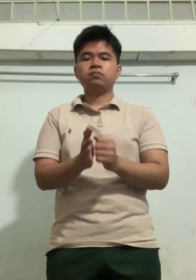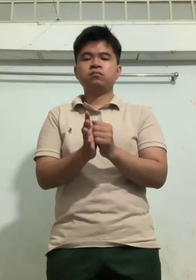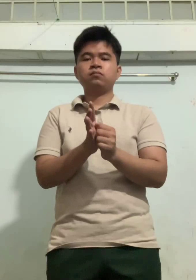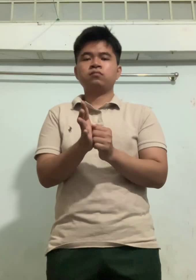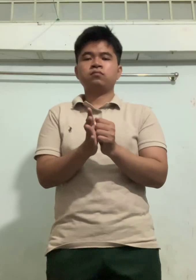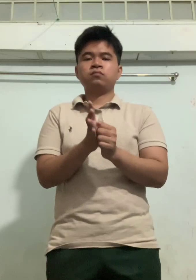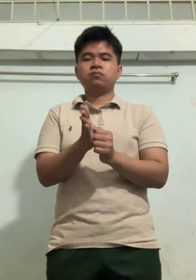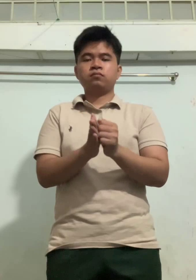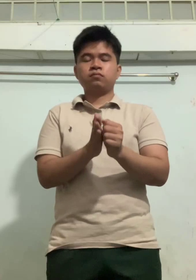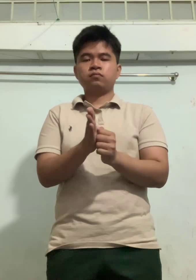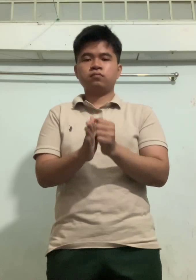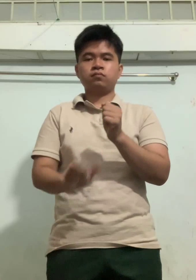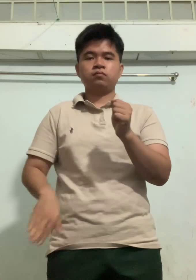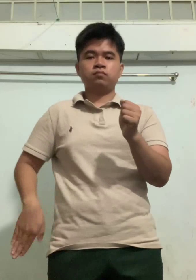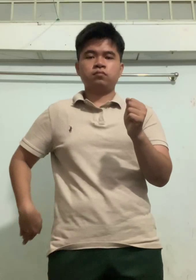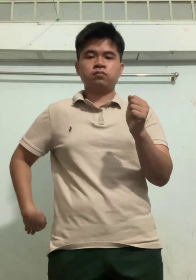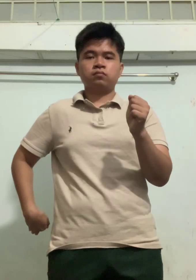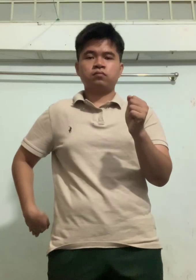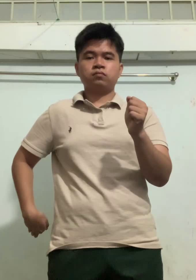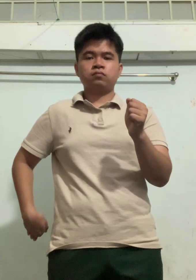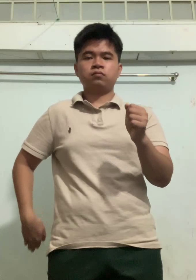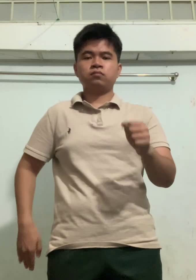thang sau